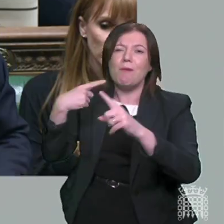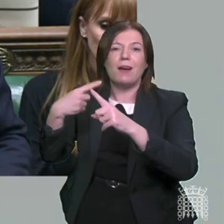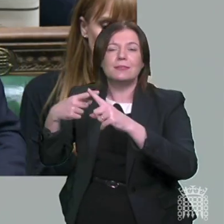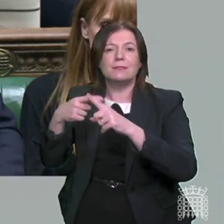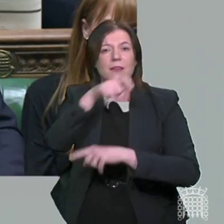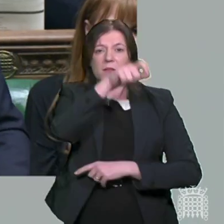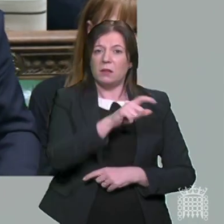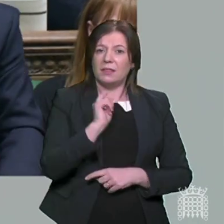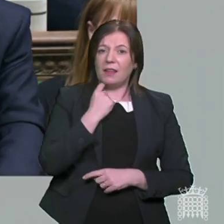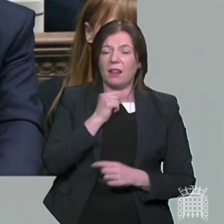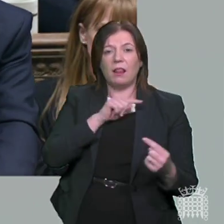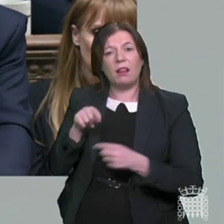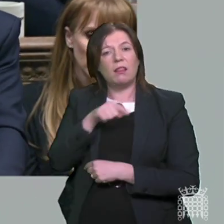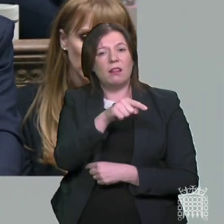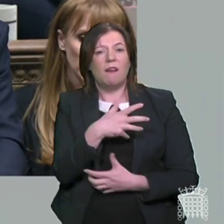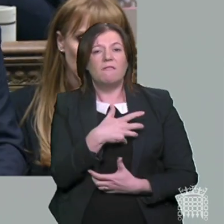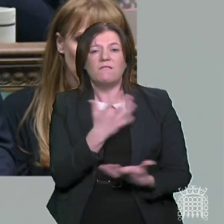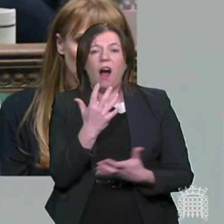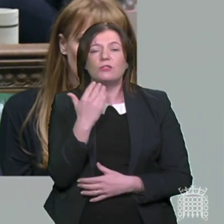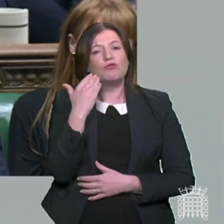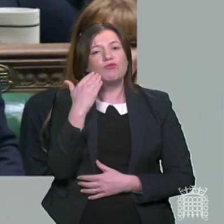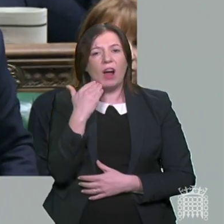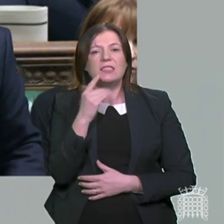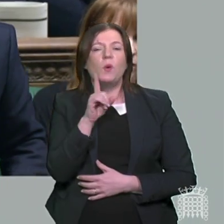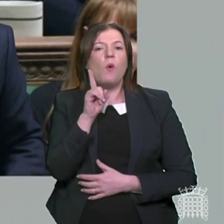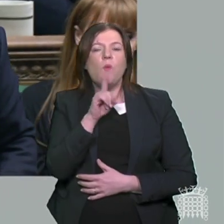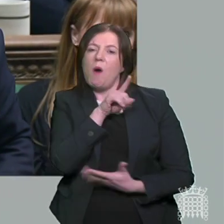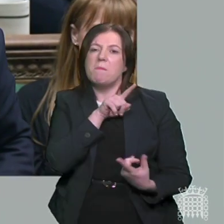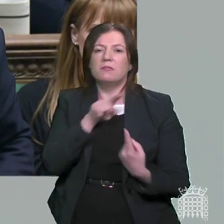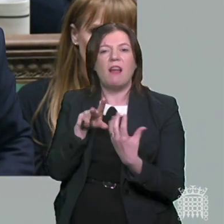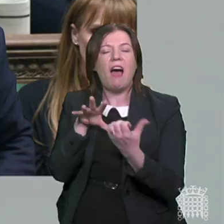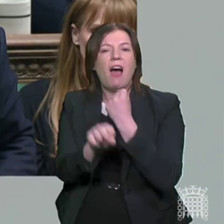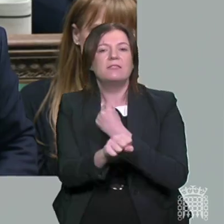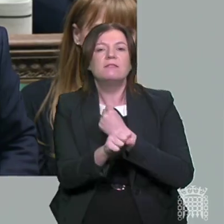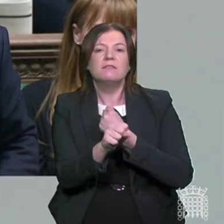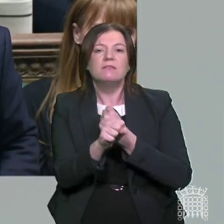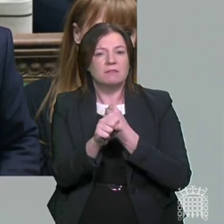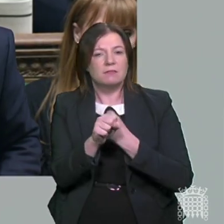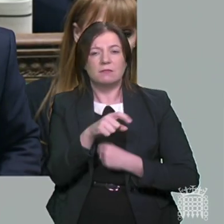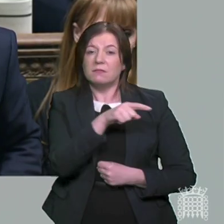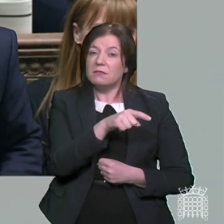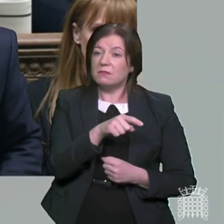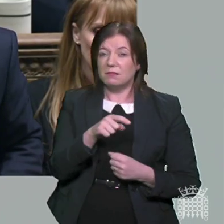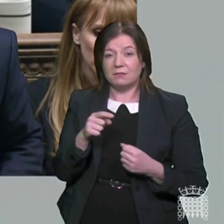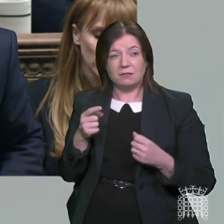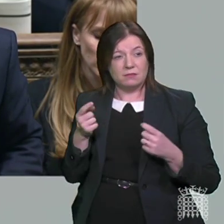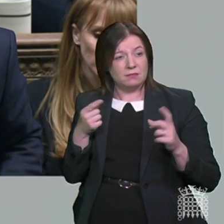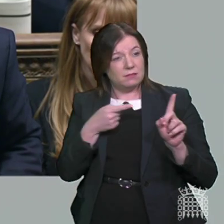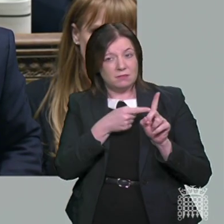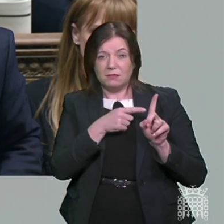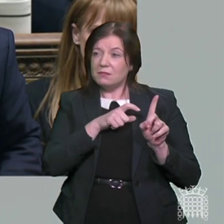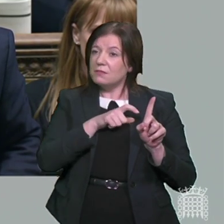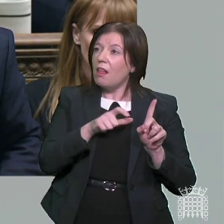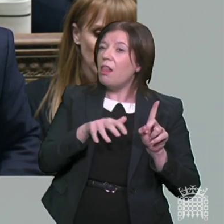Her killer is a violent, racist, woman-hating thug, not fit to walk the same streets.